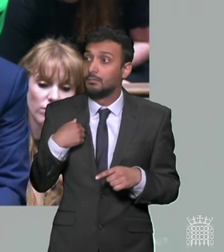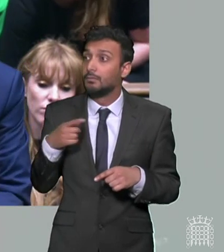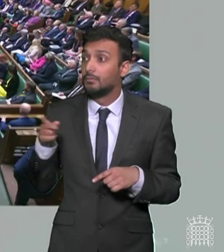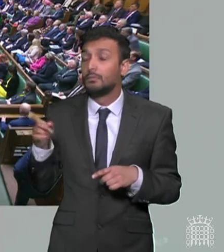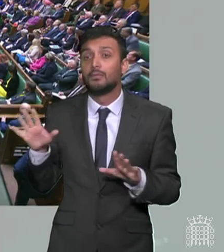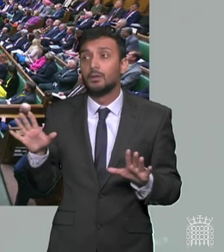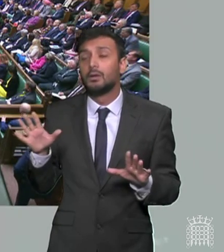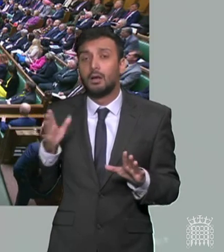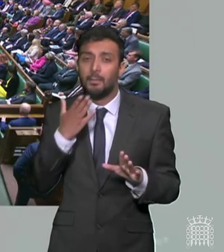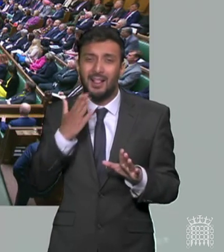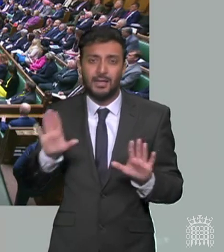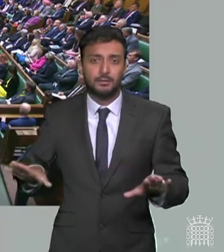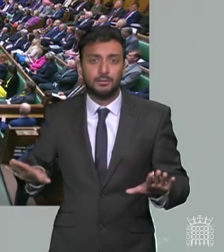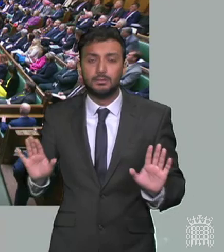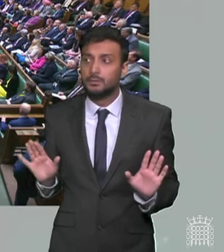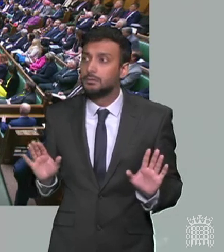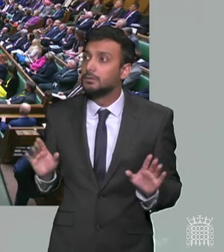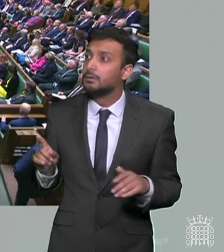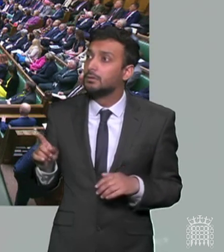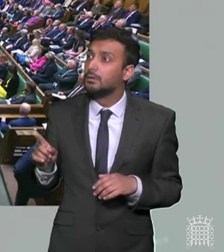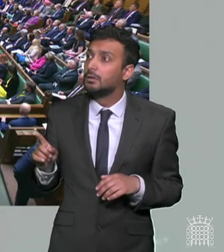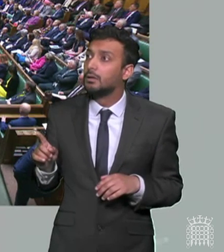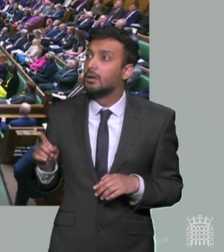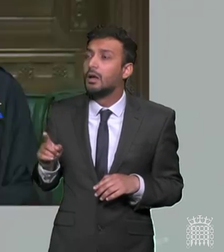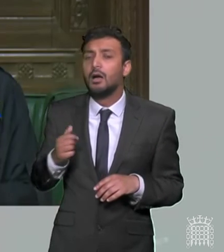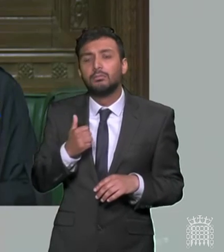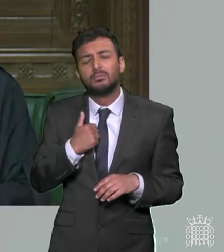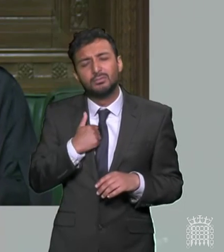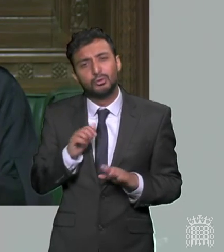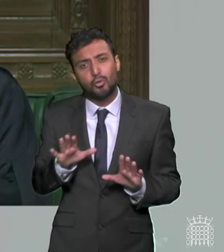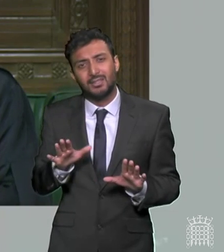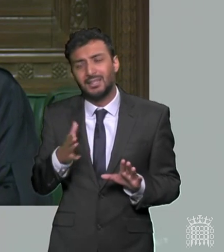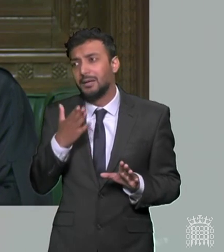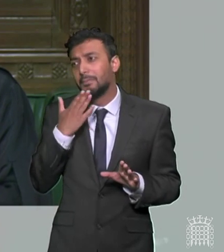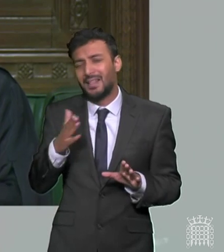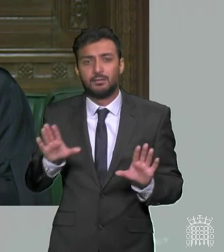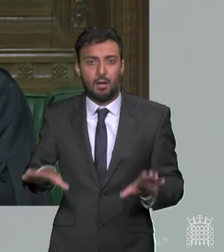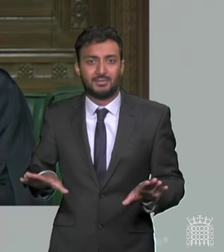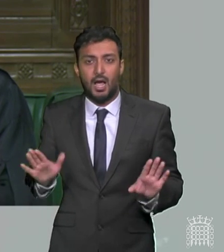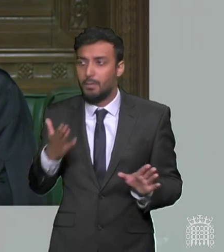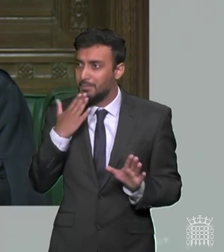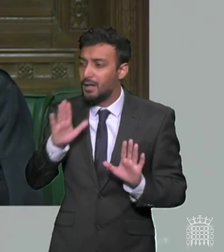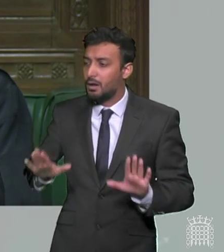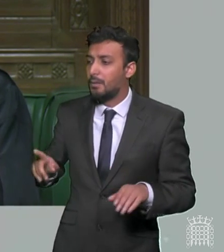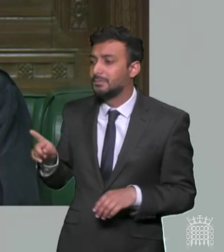Order. Can I just calm it down?